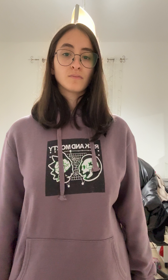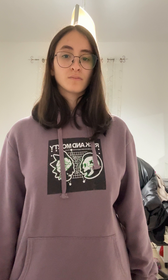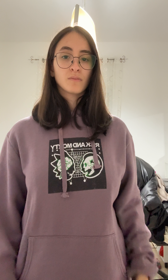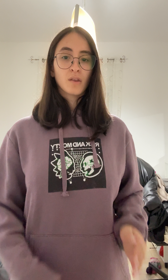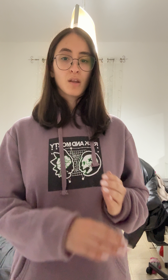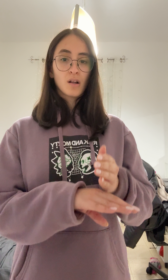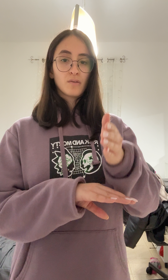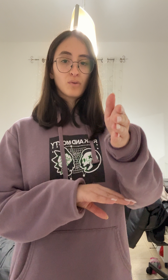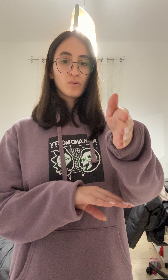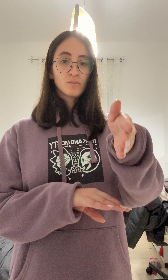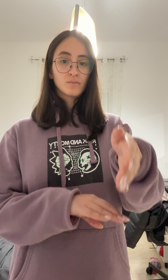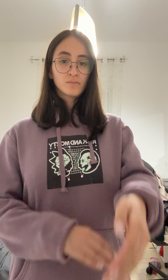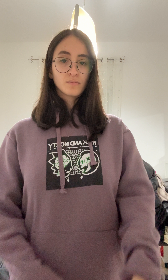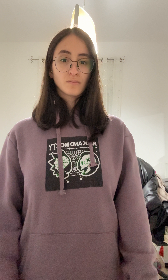לבוא